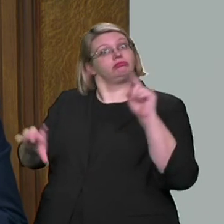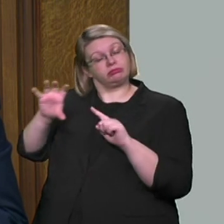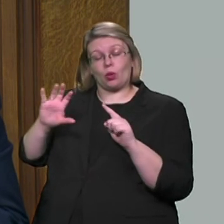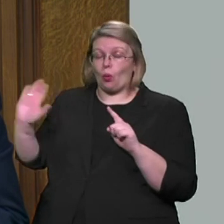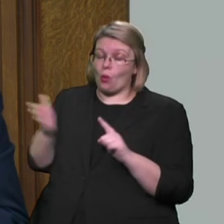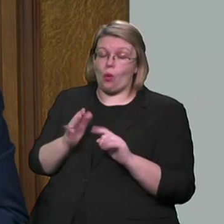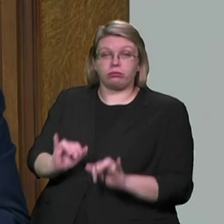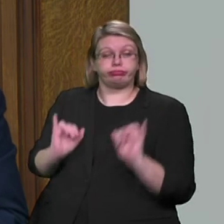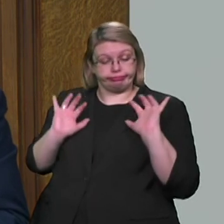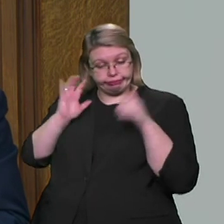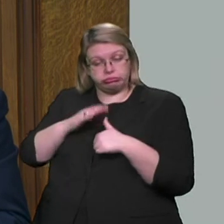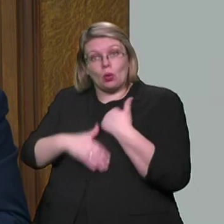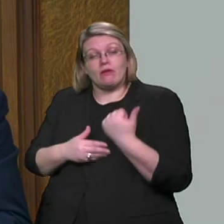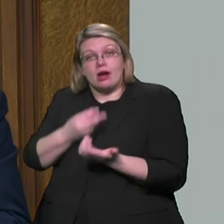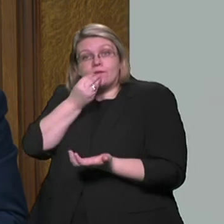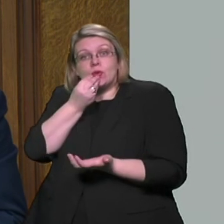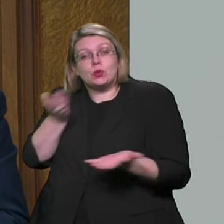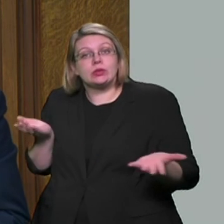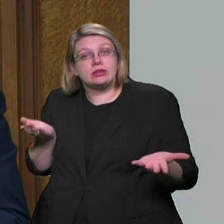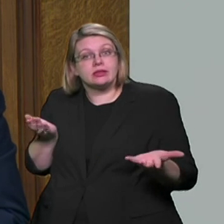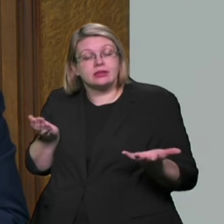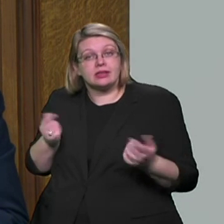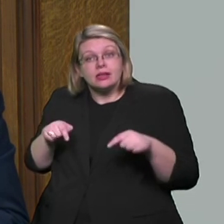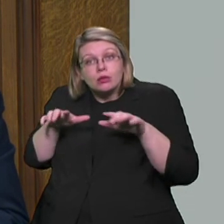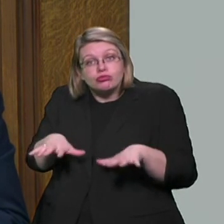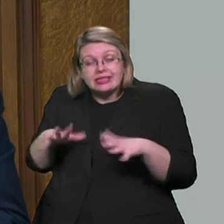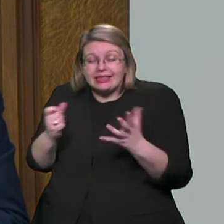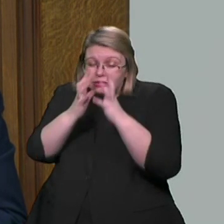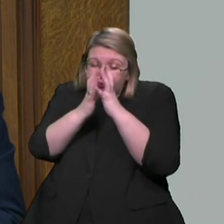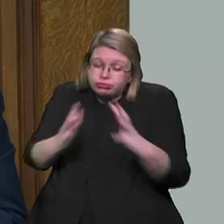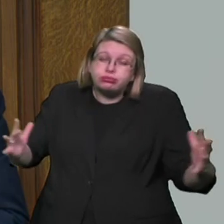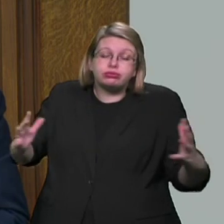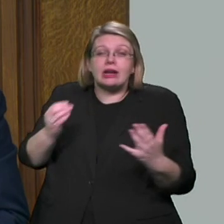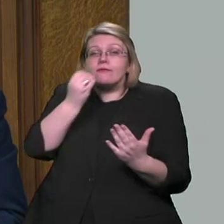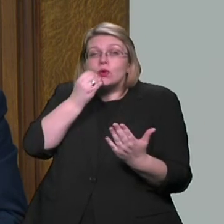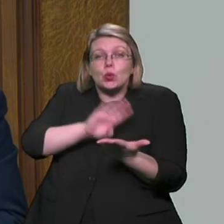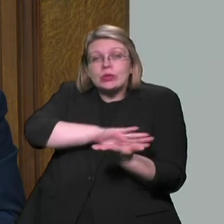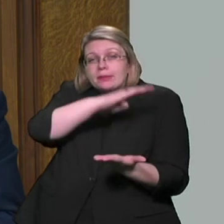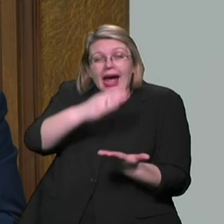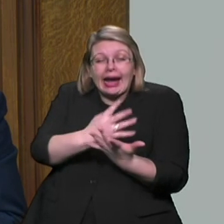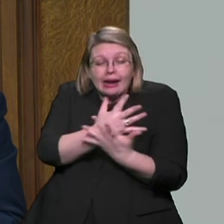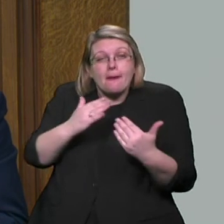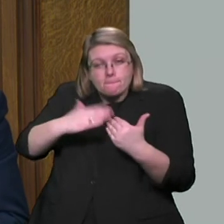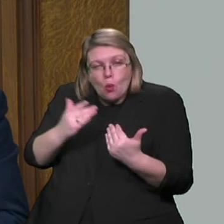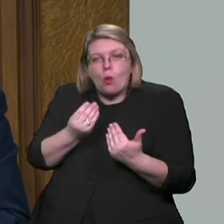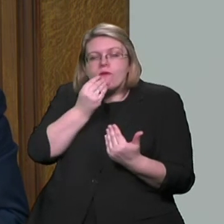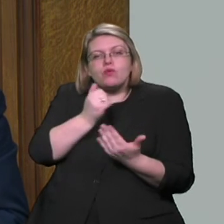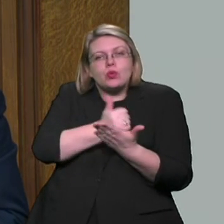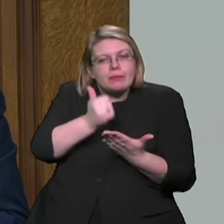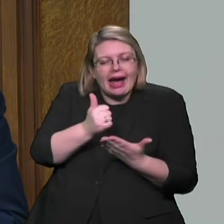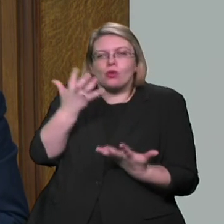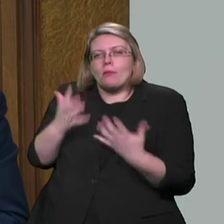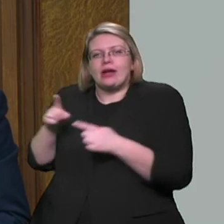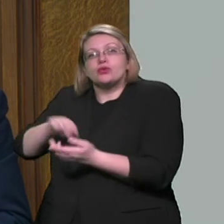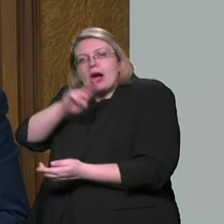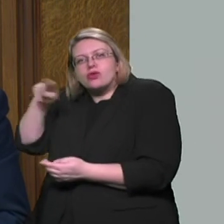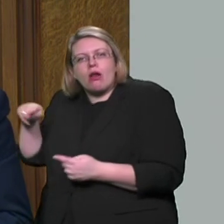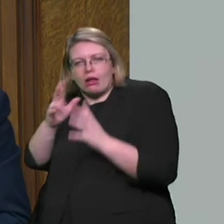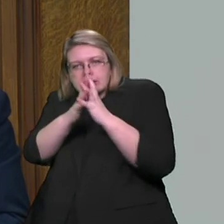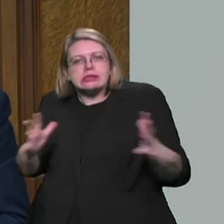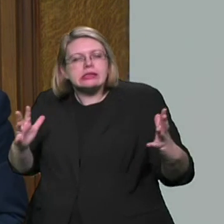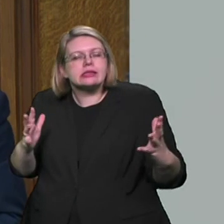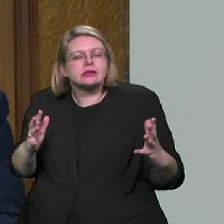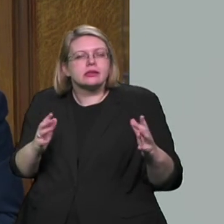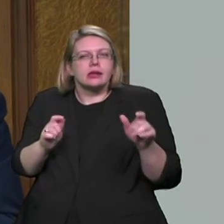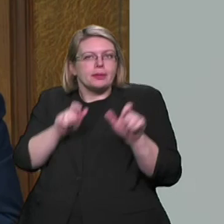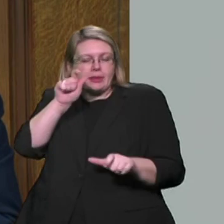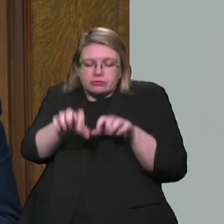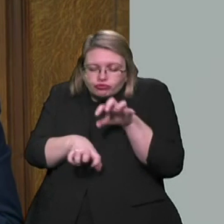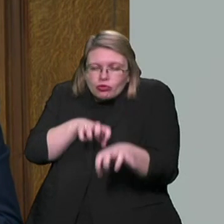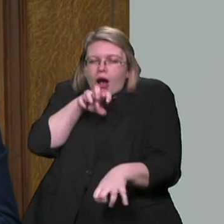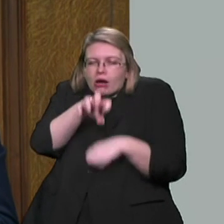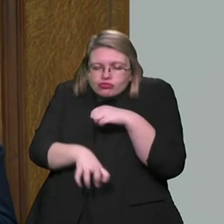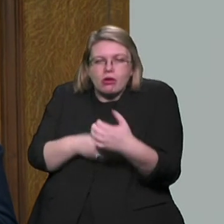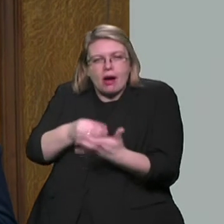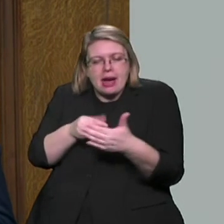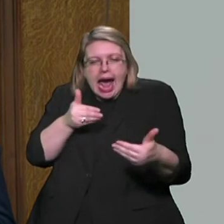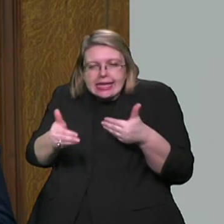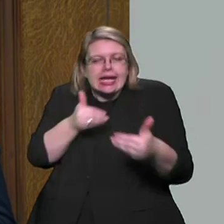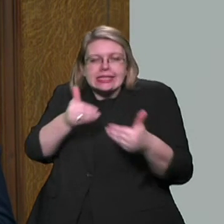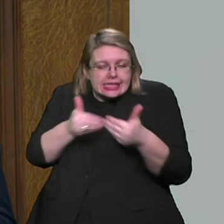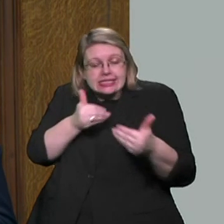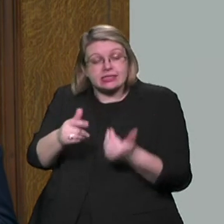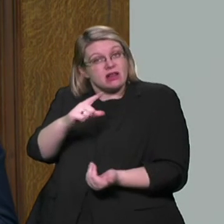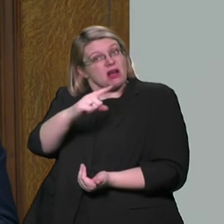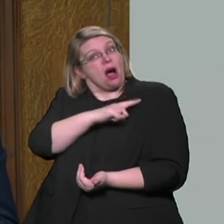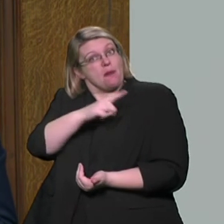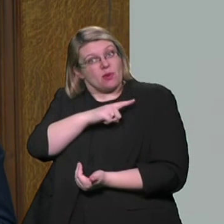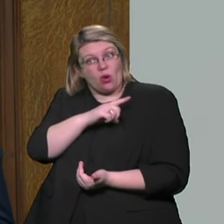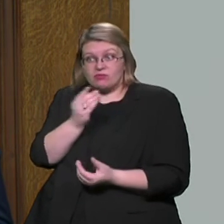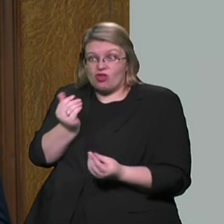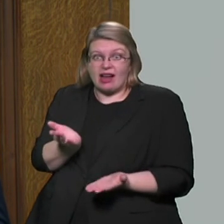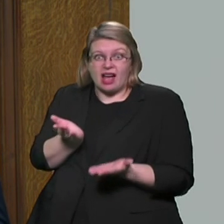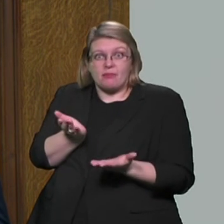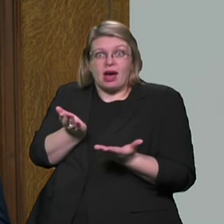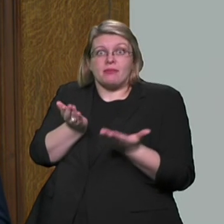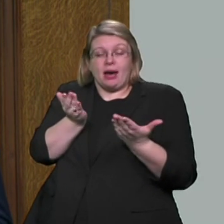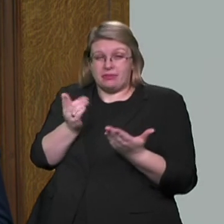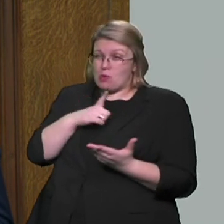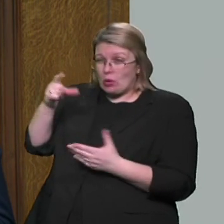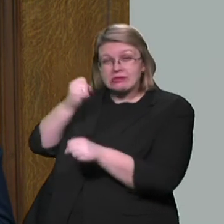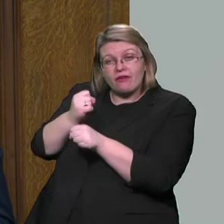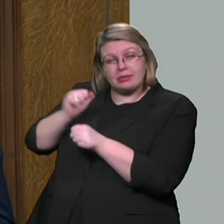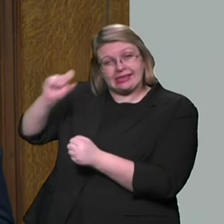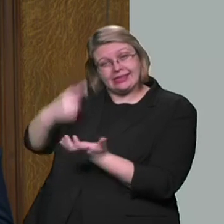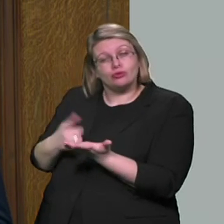We have more food banks than branches of McDonald’s, and people face starving or freezing in their homes at this very moment because of the horrific cost of living crisis and because of political choices made by this Government.